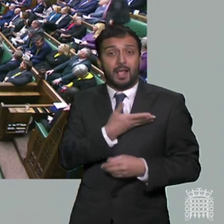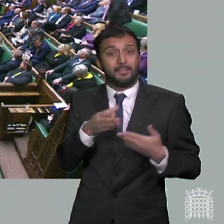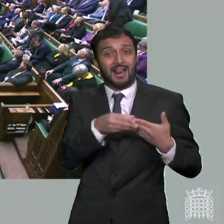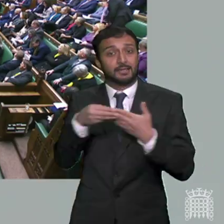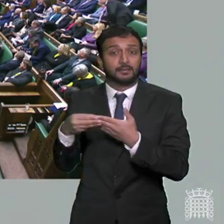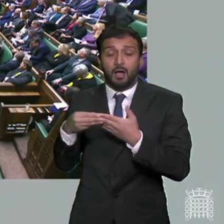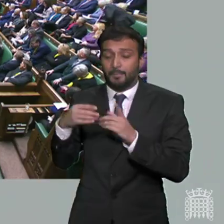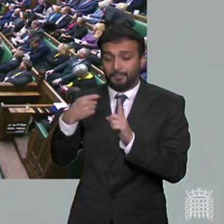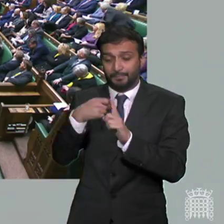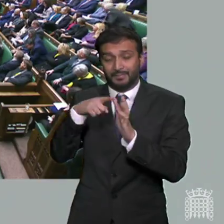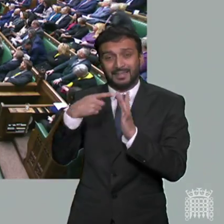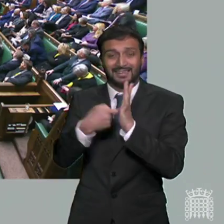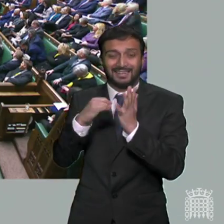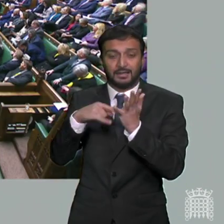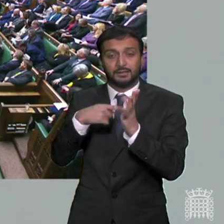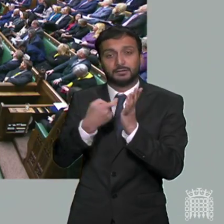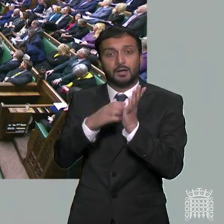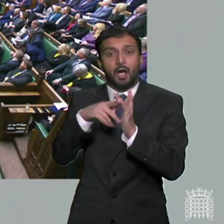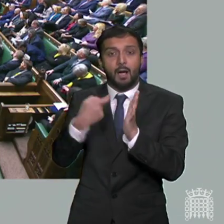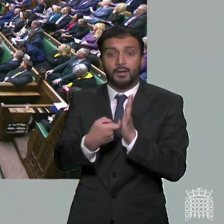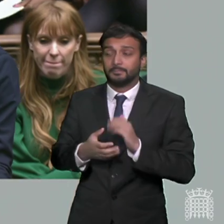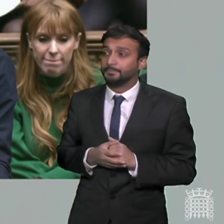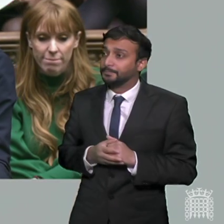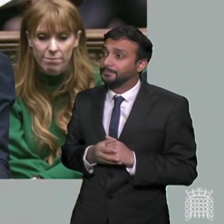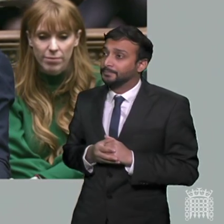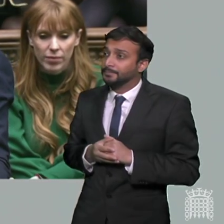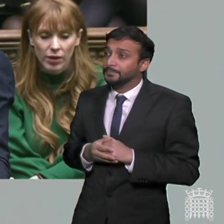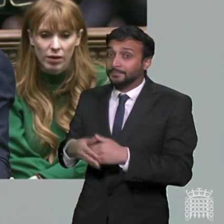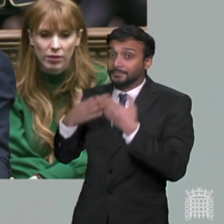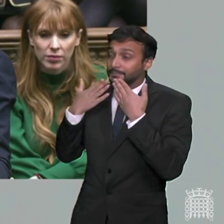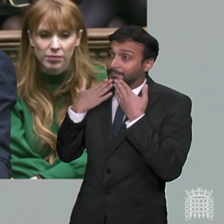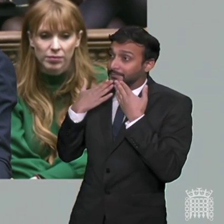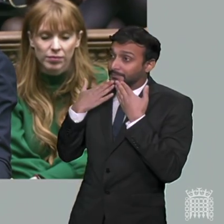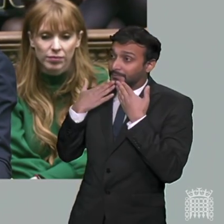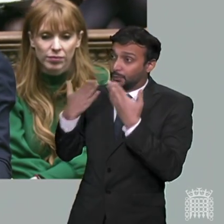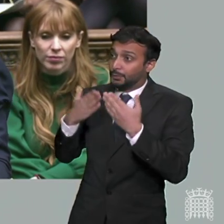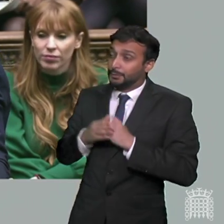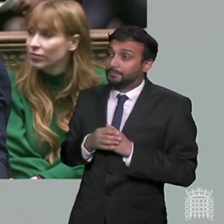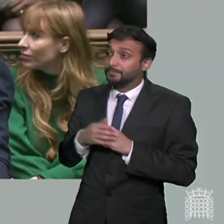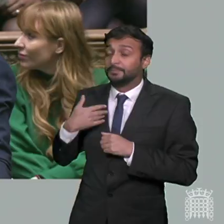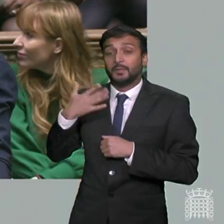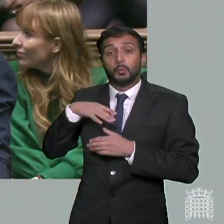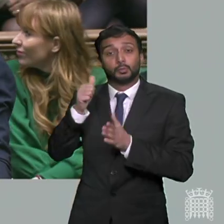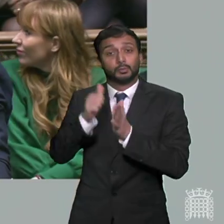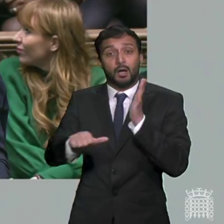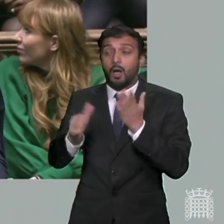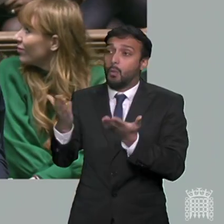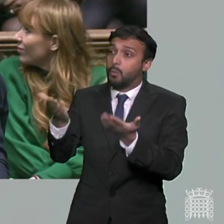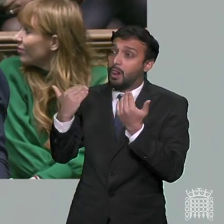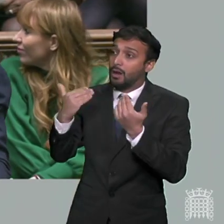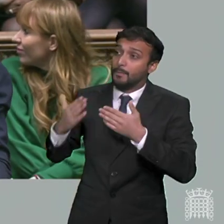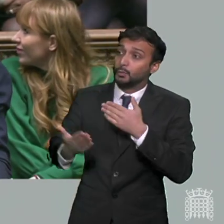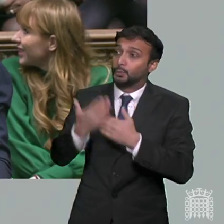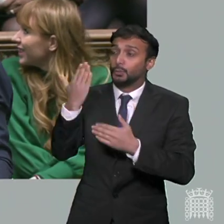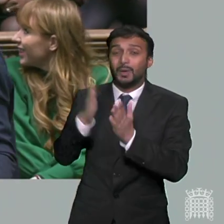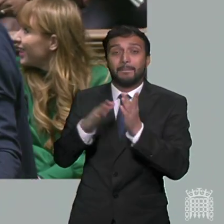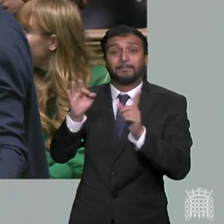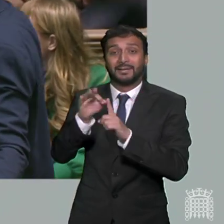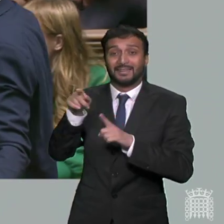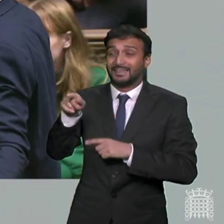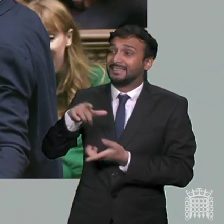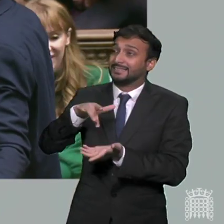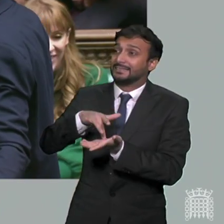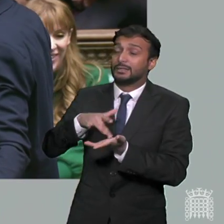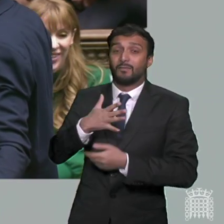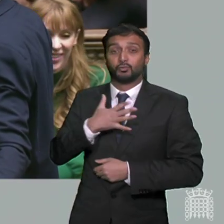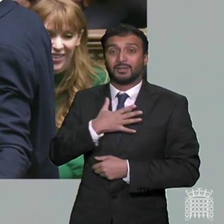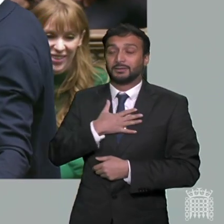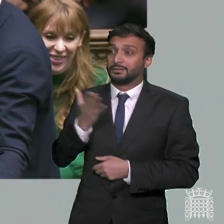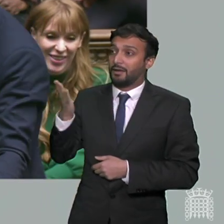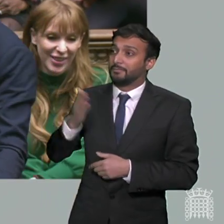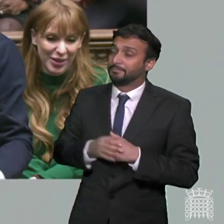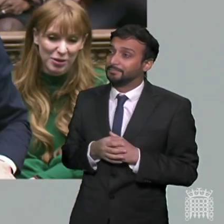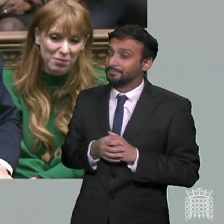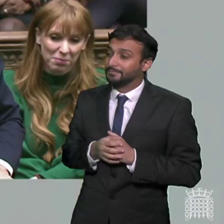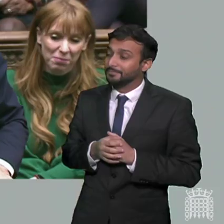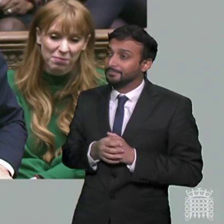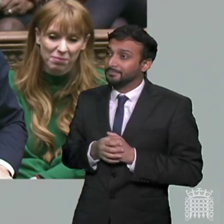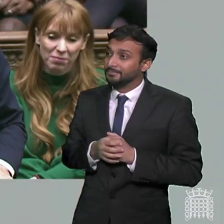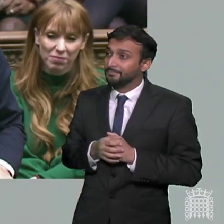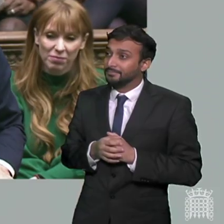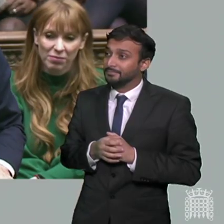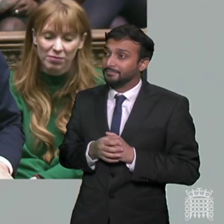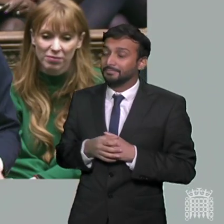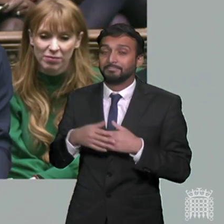Let me start by welcoming the new Member of Parliament for the City of Chester, my honourable Friend the Member for City of Chester, to her place in this House.